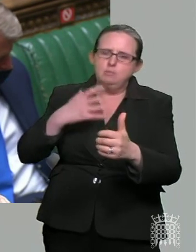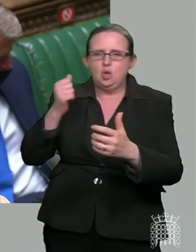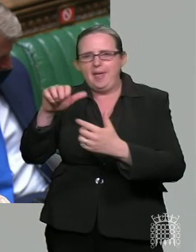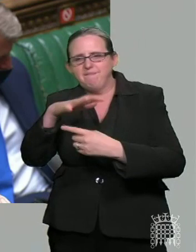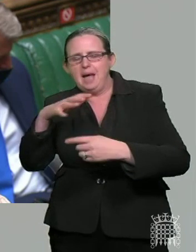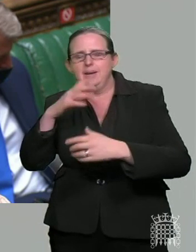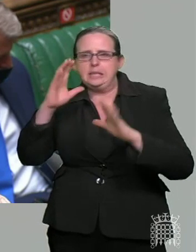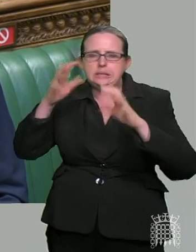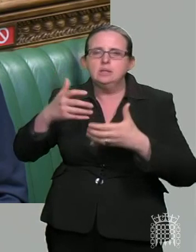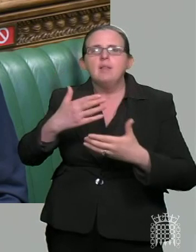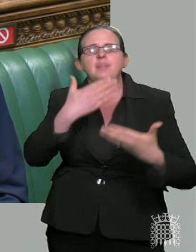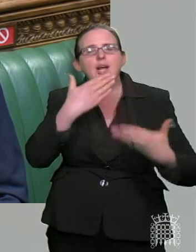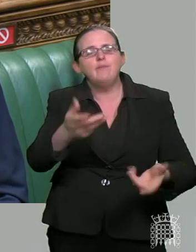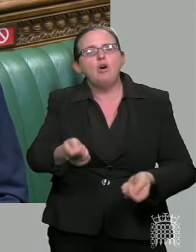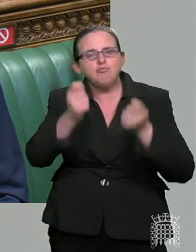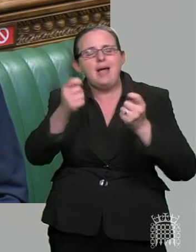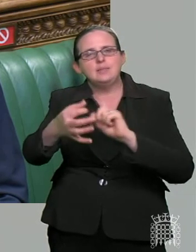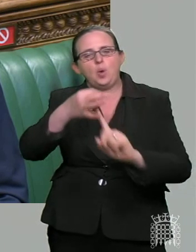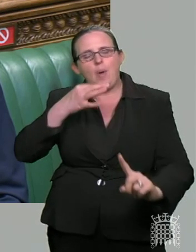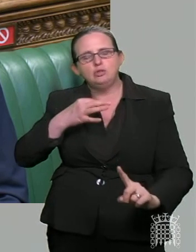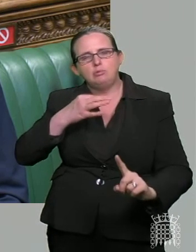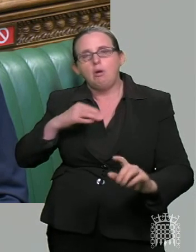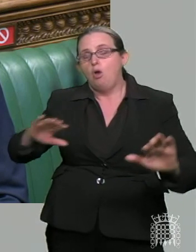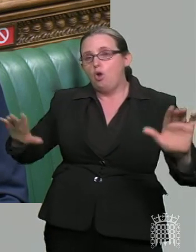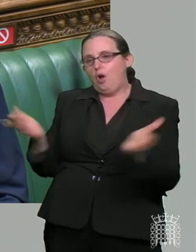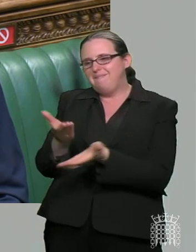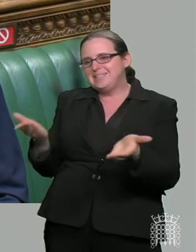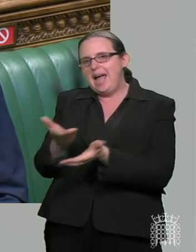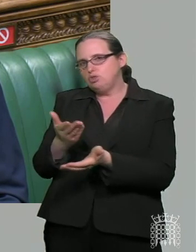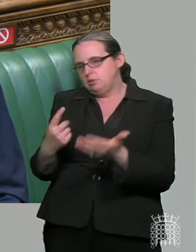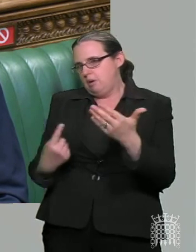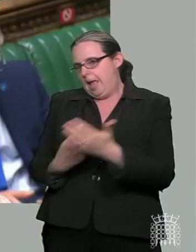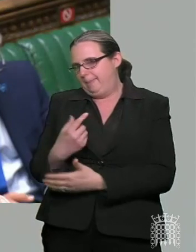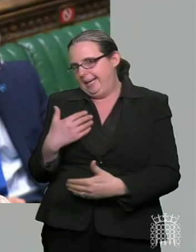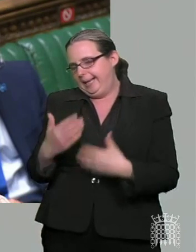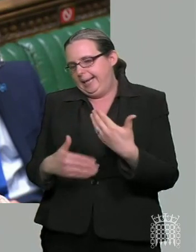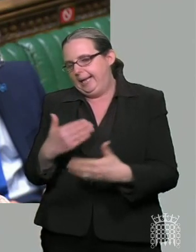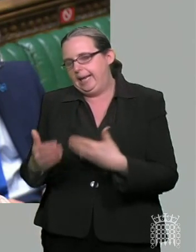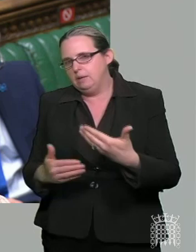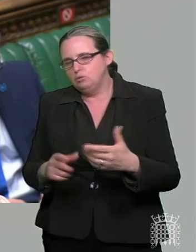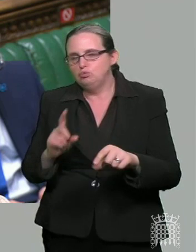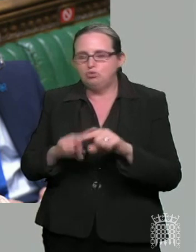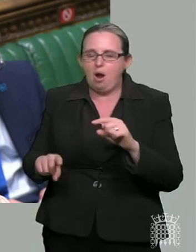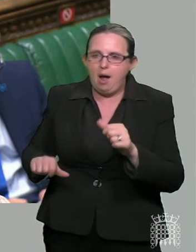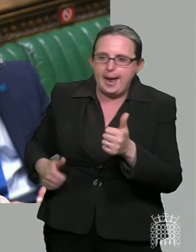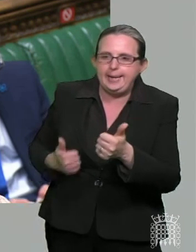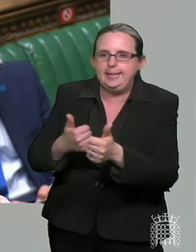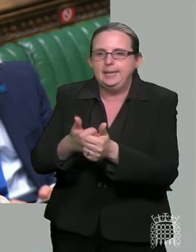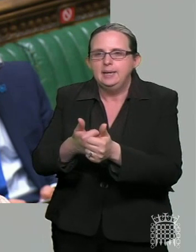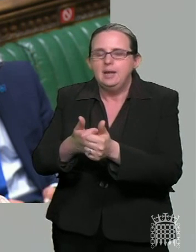I thank the honourable Gentleman for raising it. I know that conversations are now going on to see what we can do.